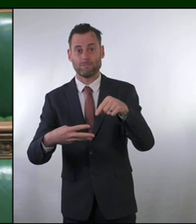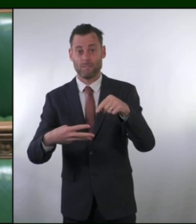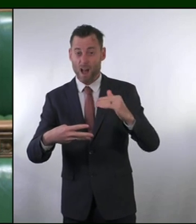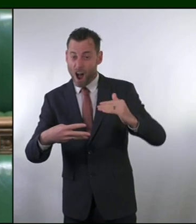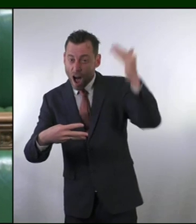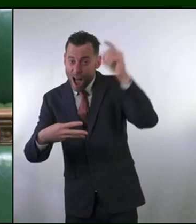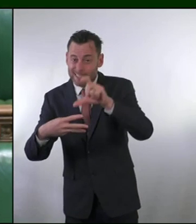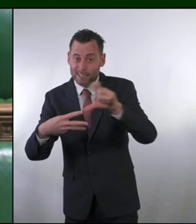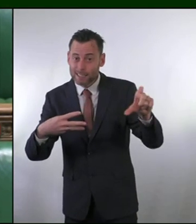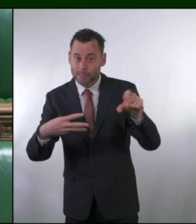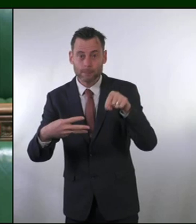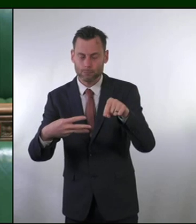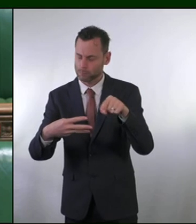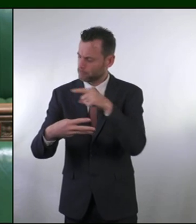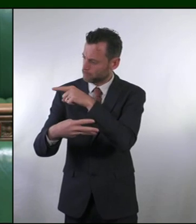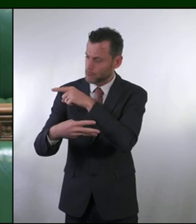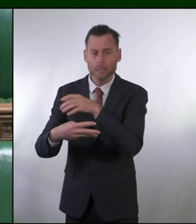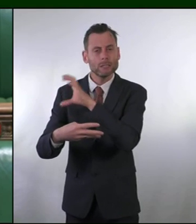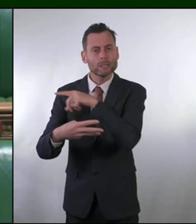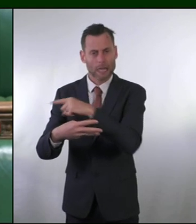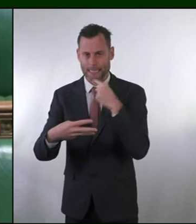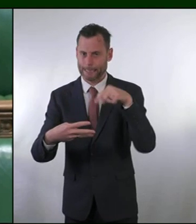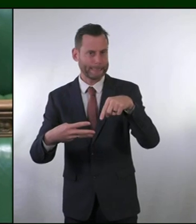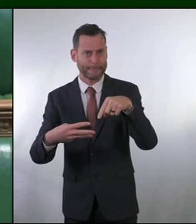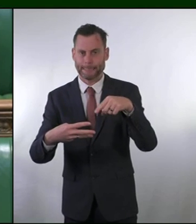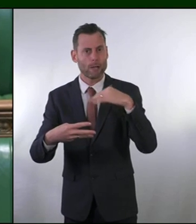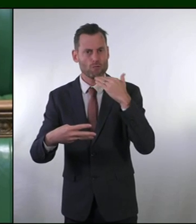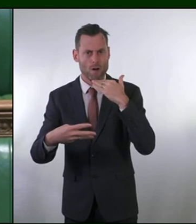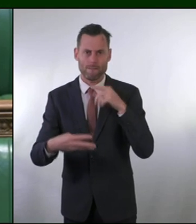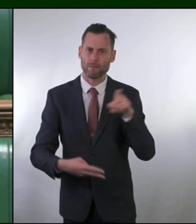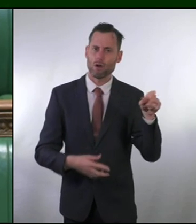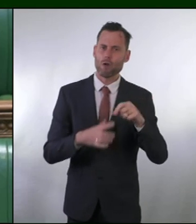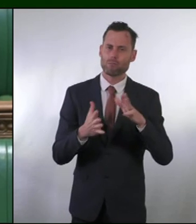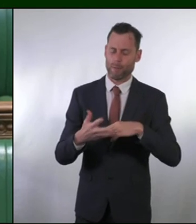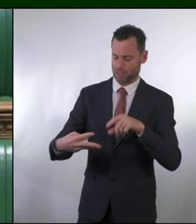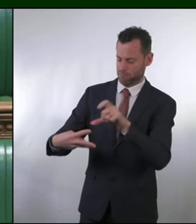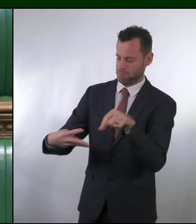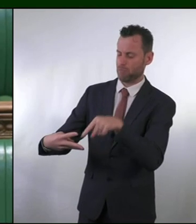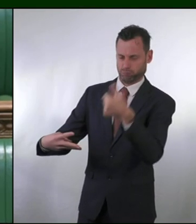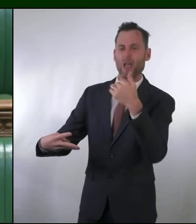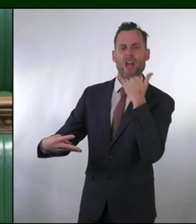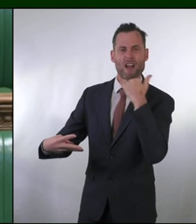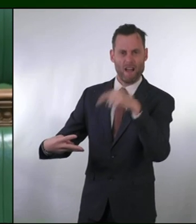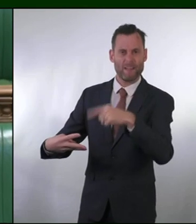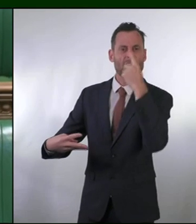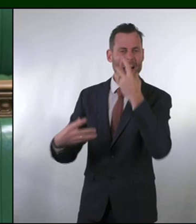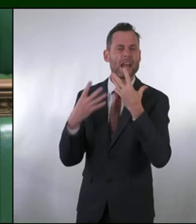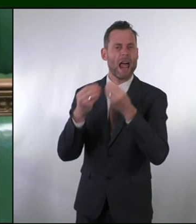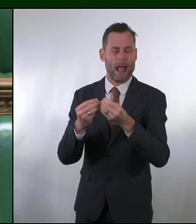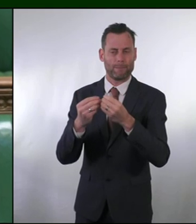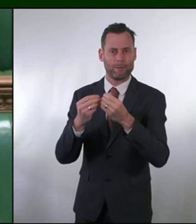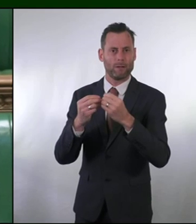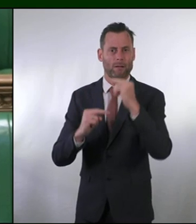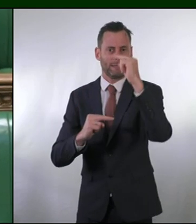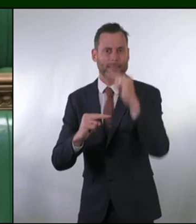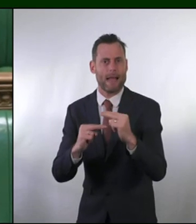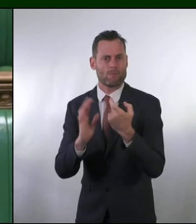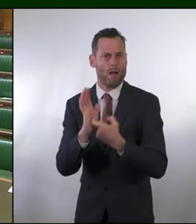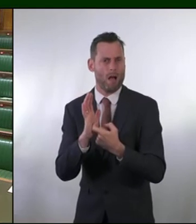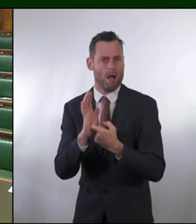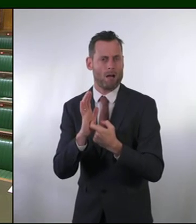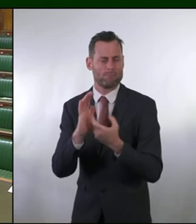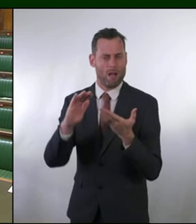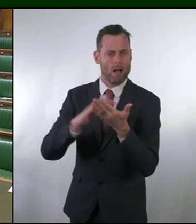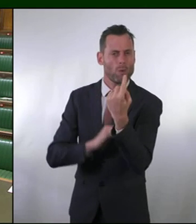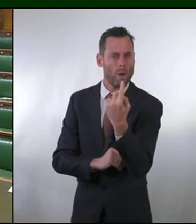So why is the Prime Minister so confident that his approach will get the R rate below 1—so confident—or is that no longer the Government plan?